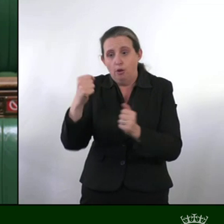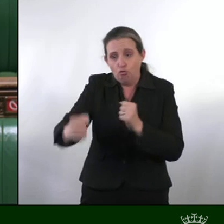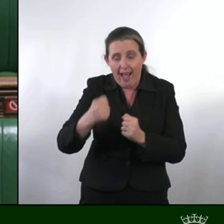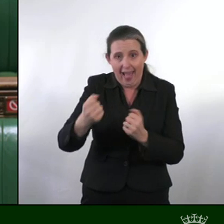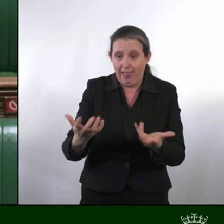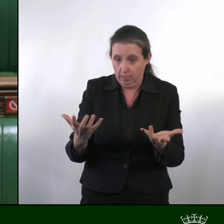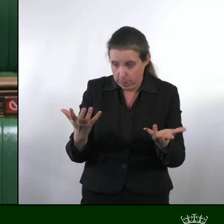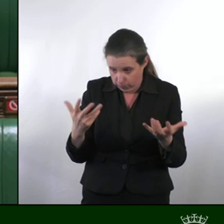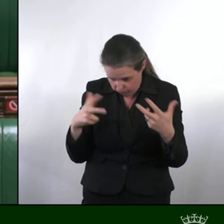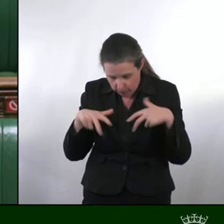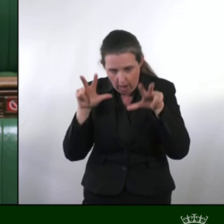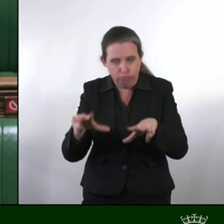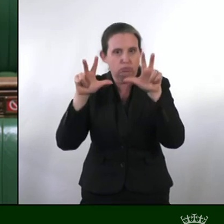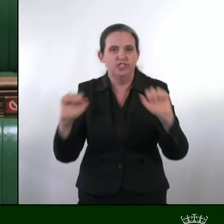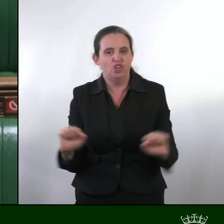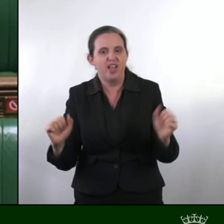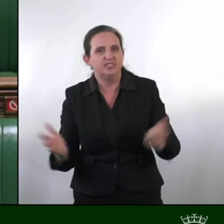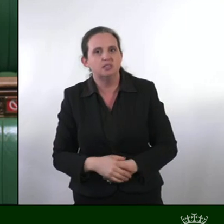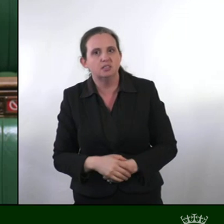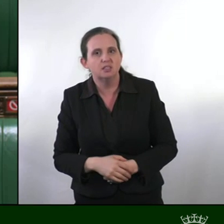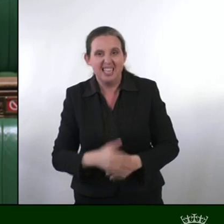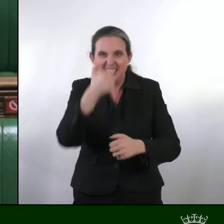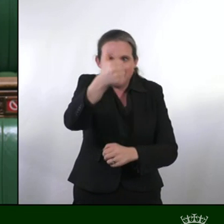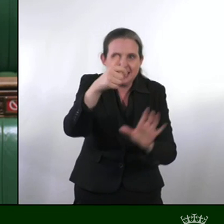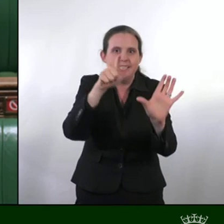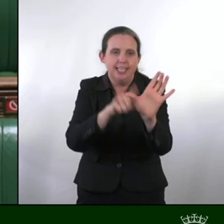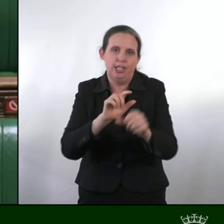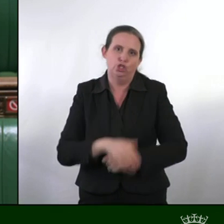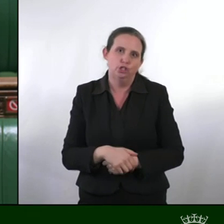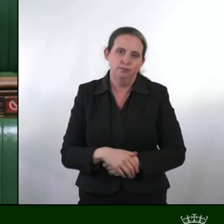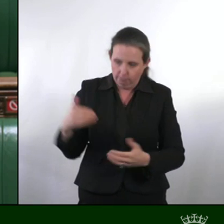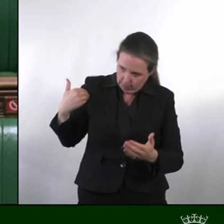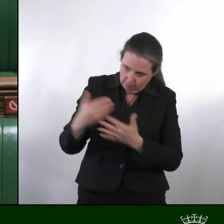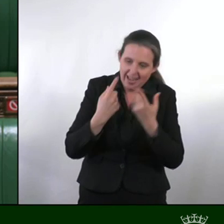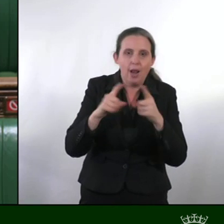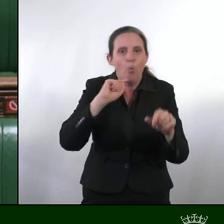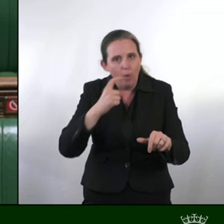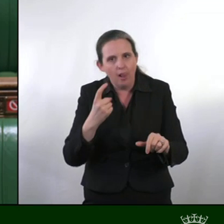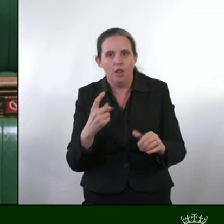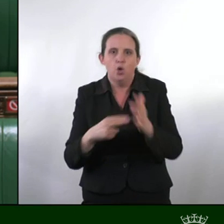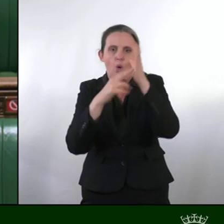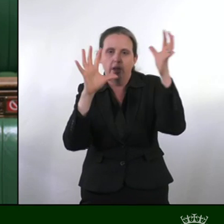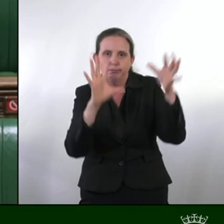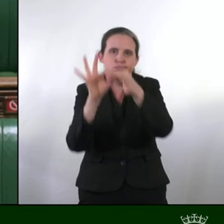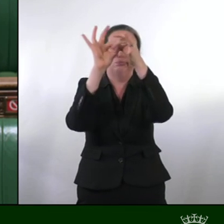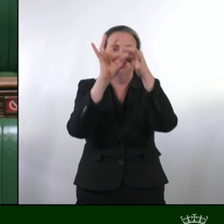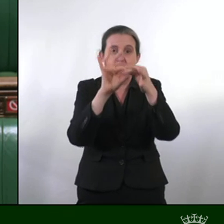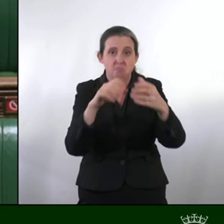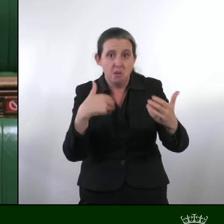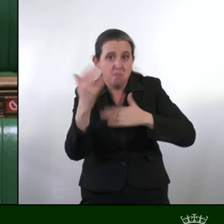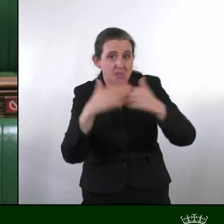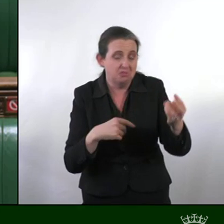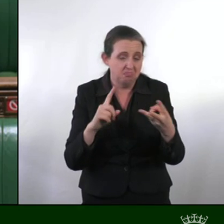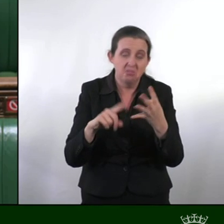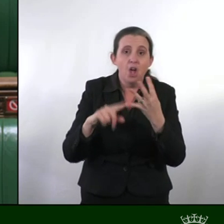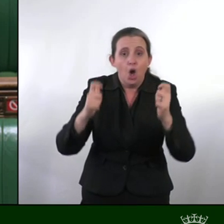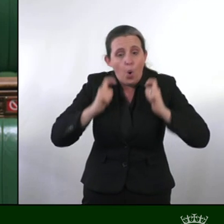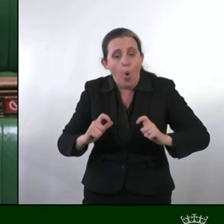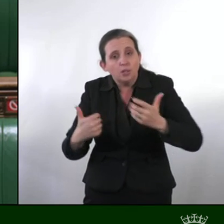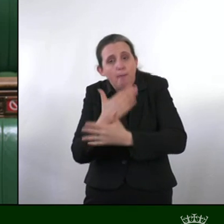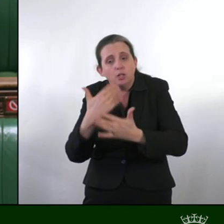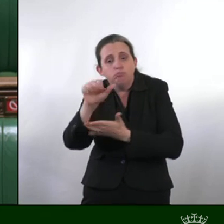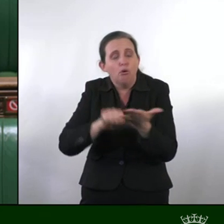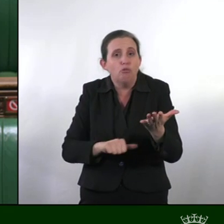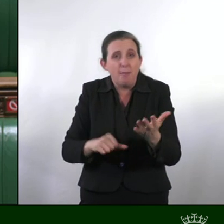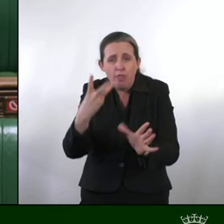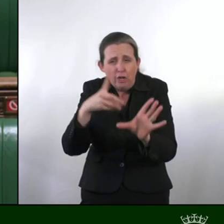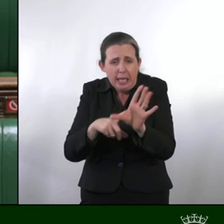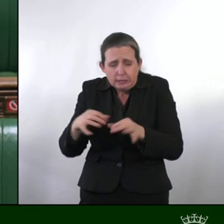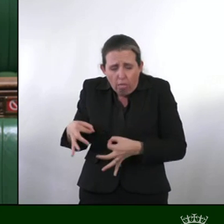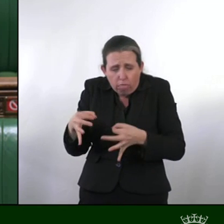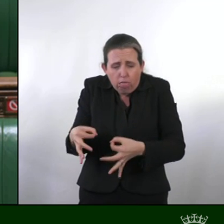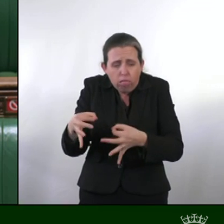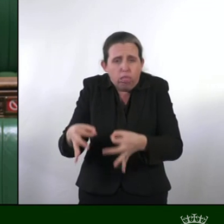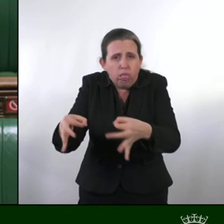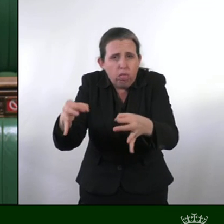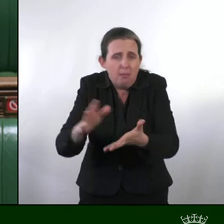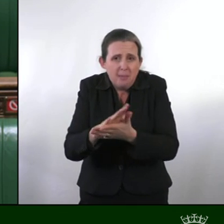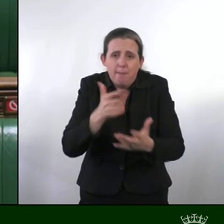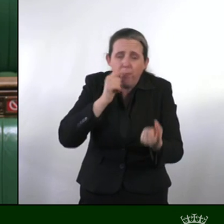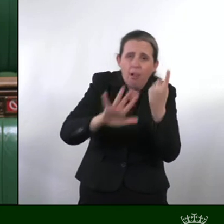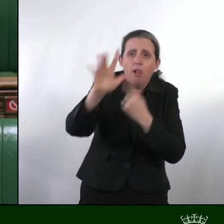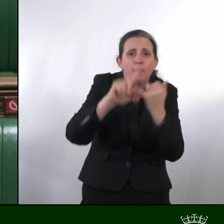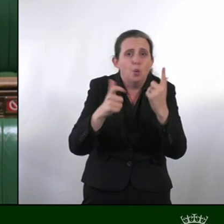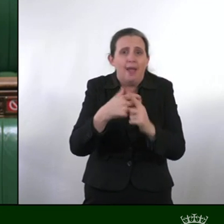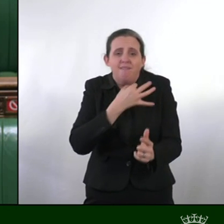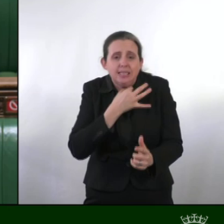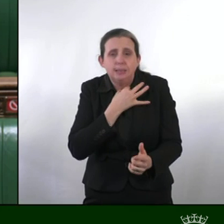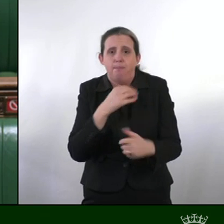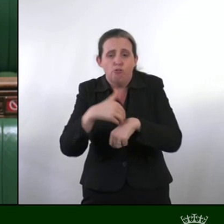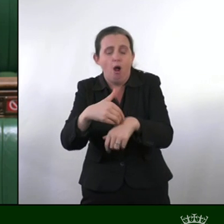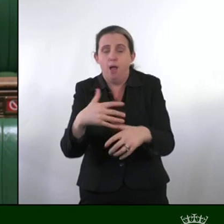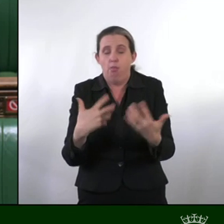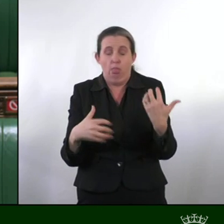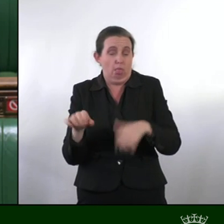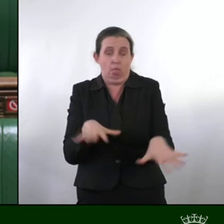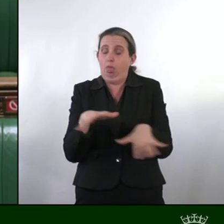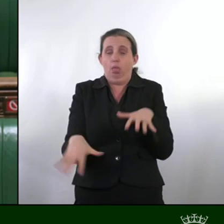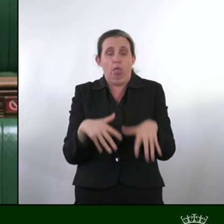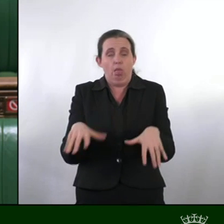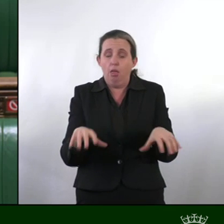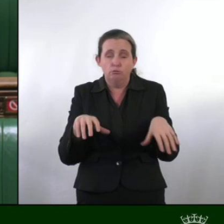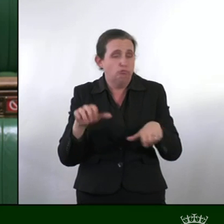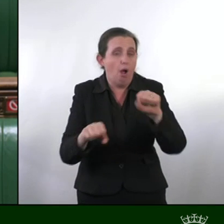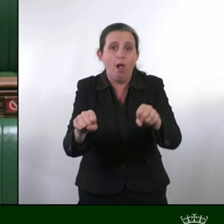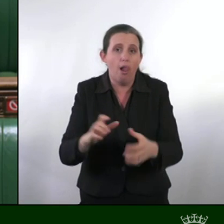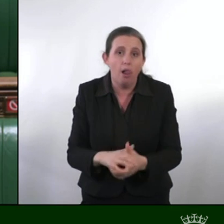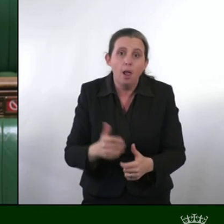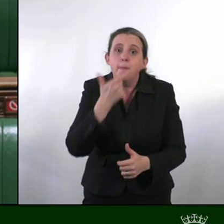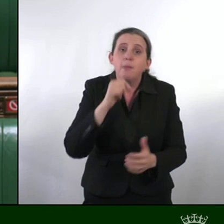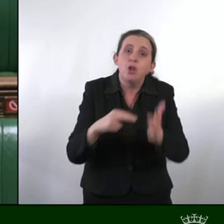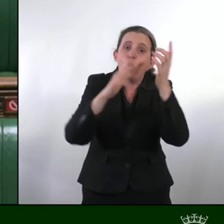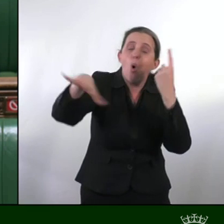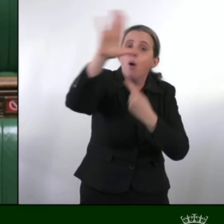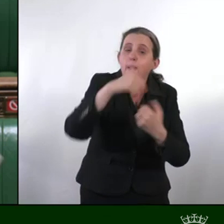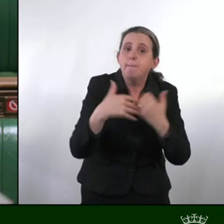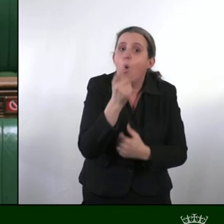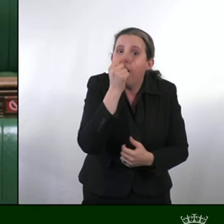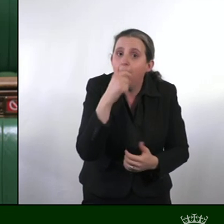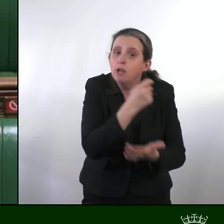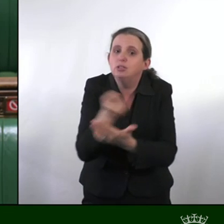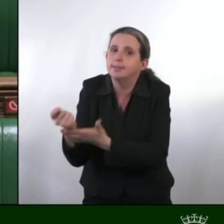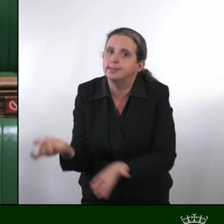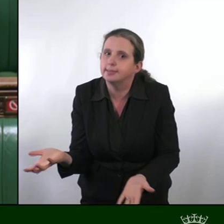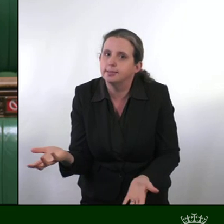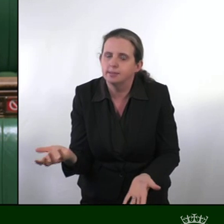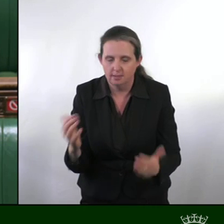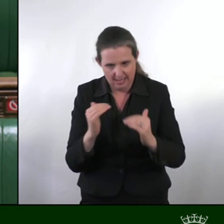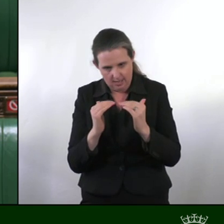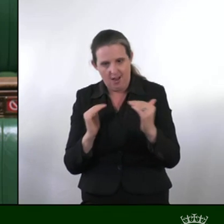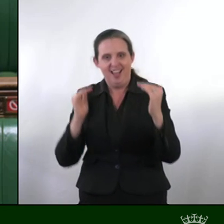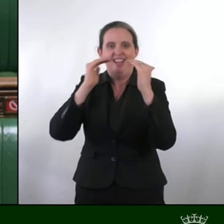not even approved six years after being announced; the courts modernisation programme three years behind schedule, letting victims down up and down the country; and people in the north more likely to have been made redundant during this crisis holding everything else equal.